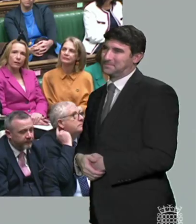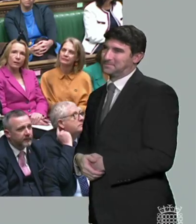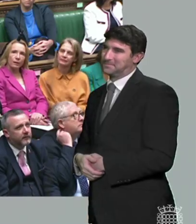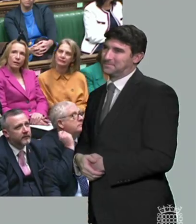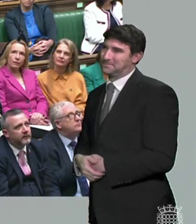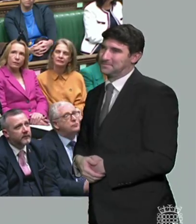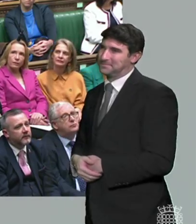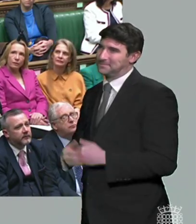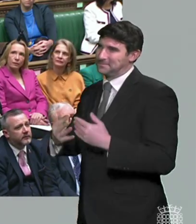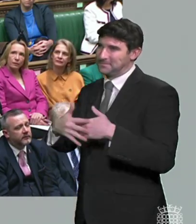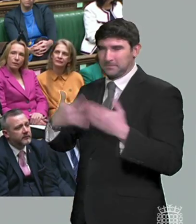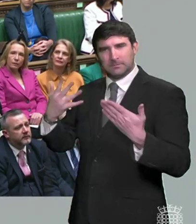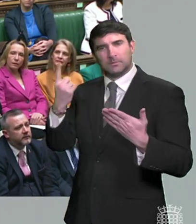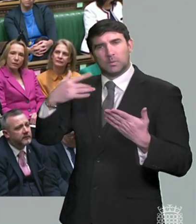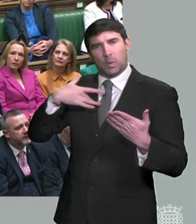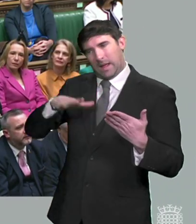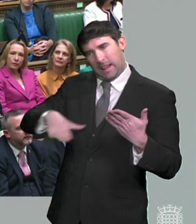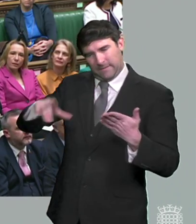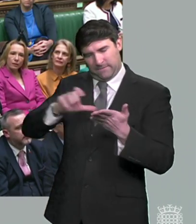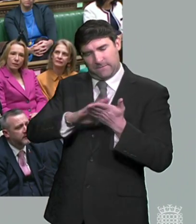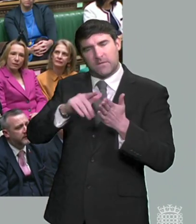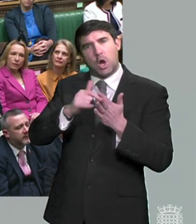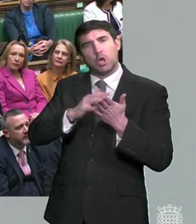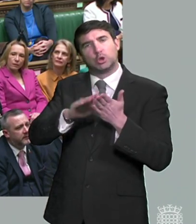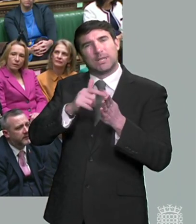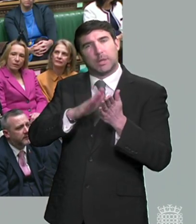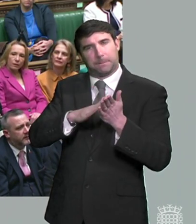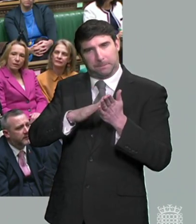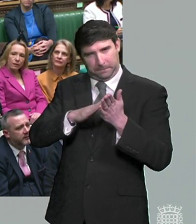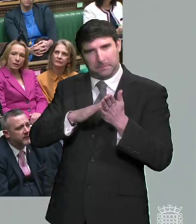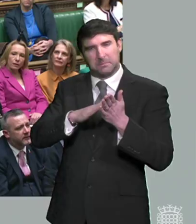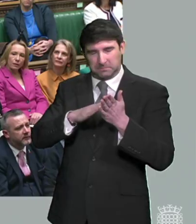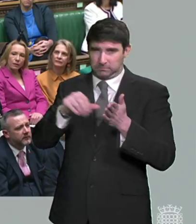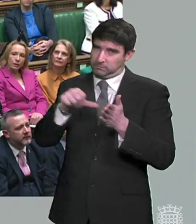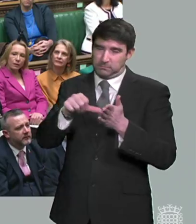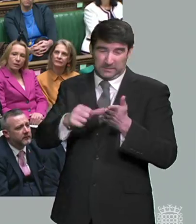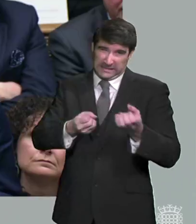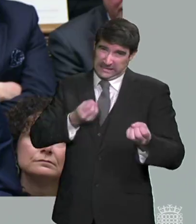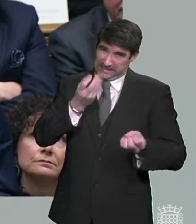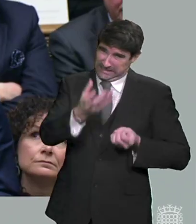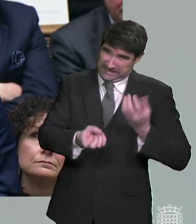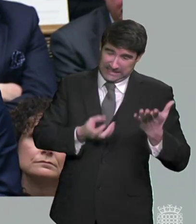Many of my constituents are struggling to keep up with their energy bills this winter.